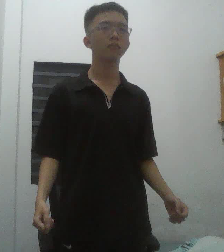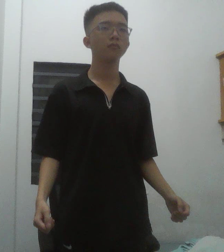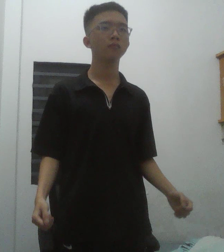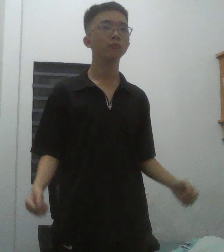minh khoe